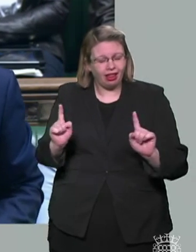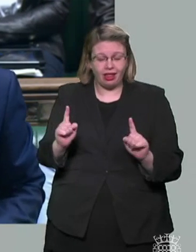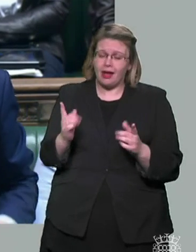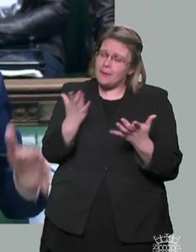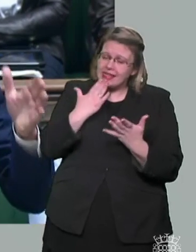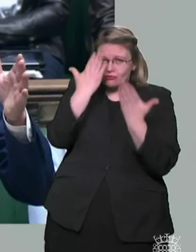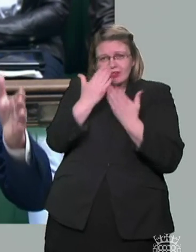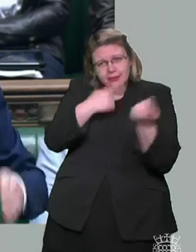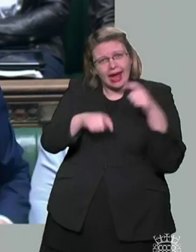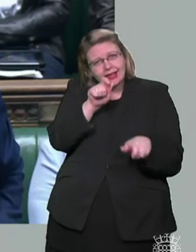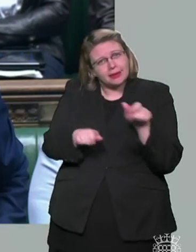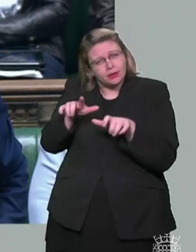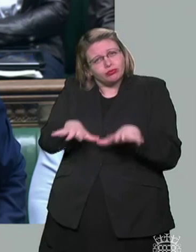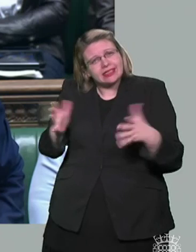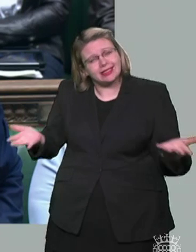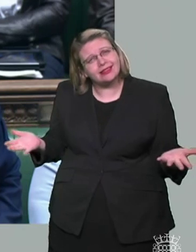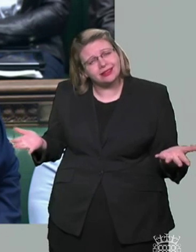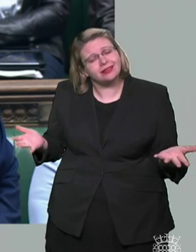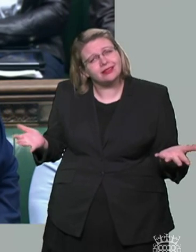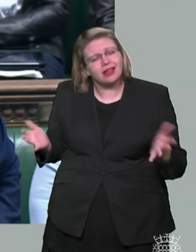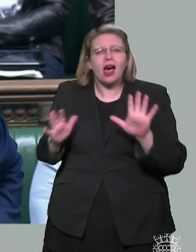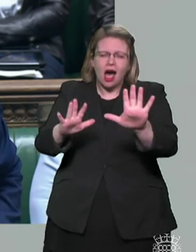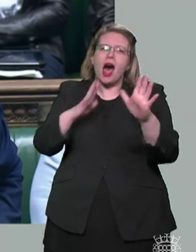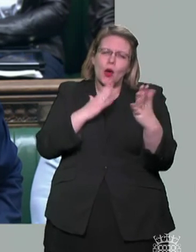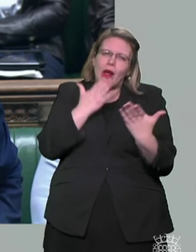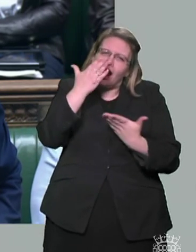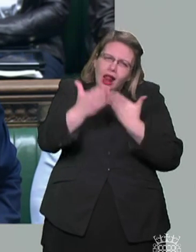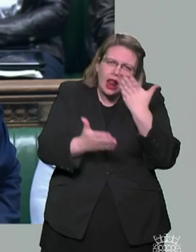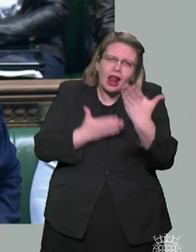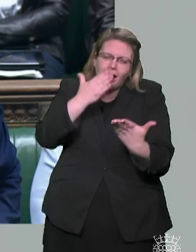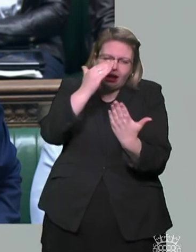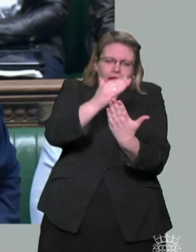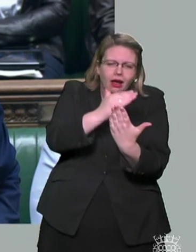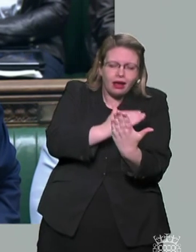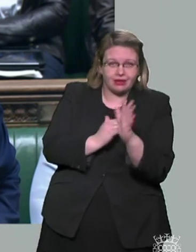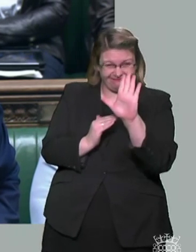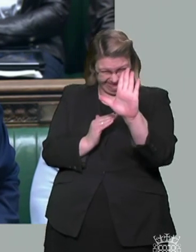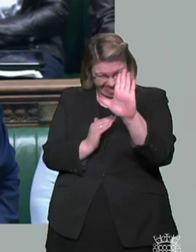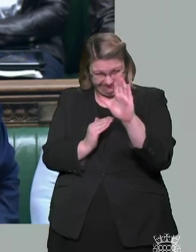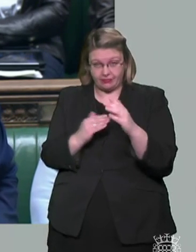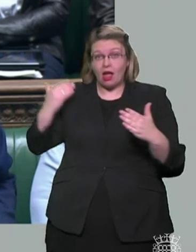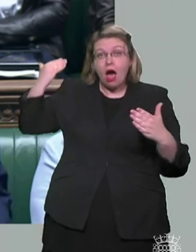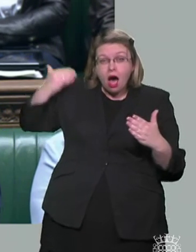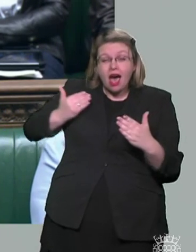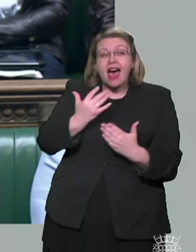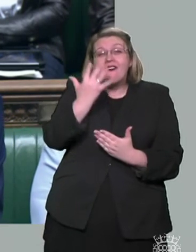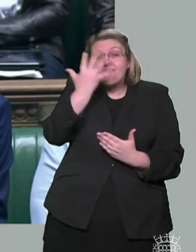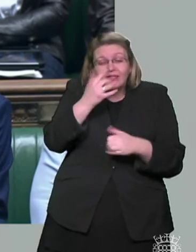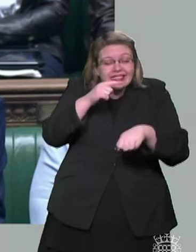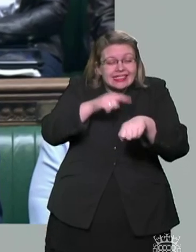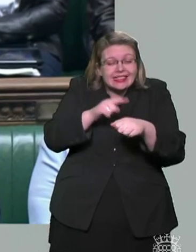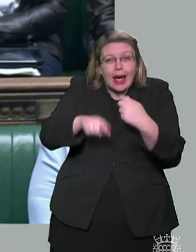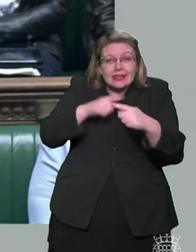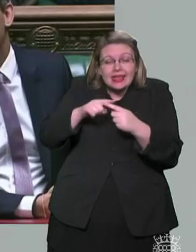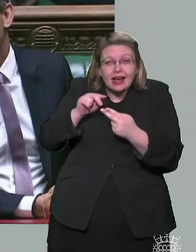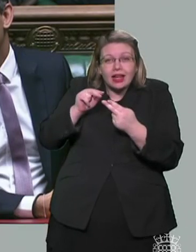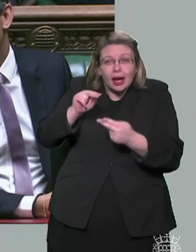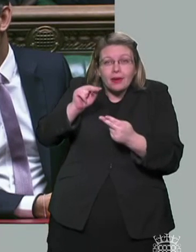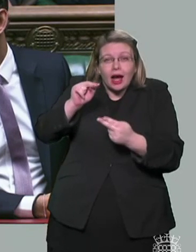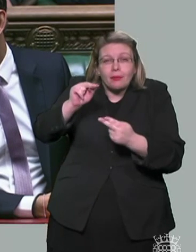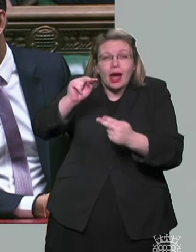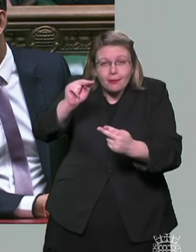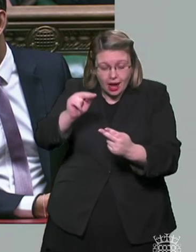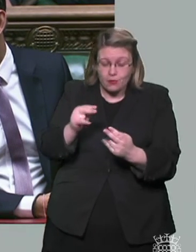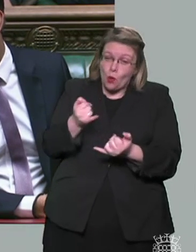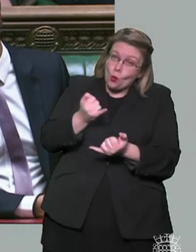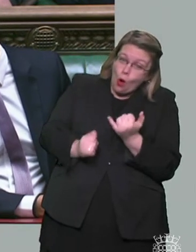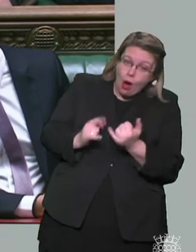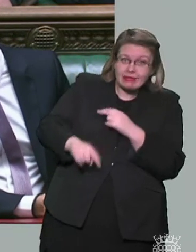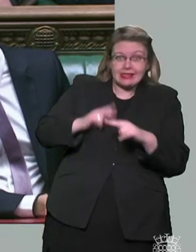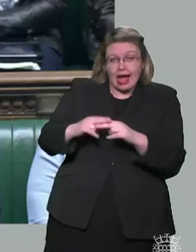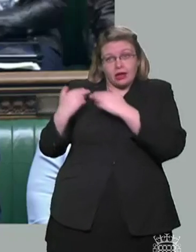Let me take the Prime Minister through this slowly: 15 tax rises and the highest tax burden for 70 years.